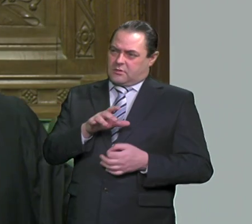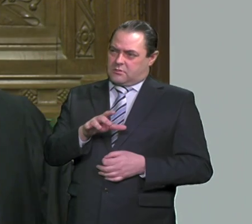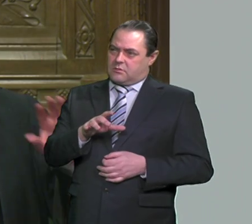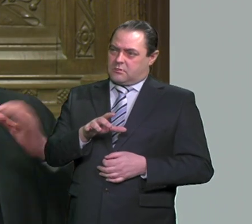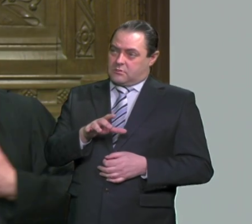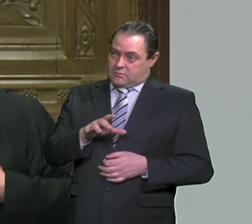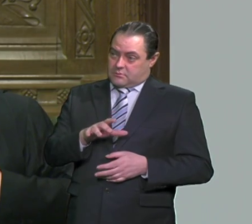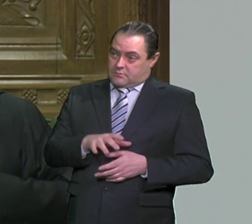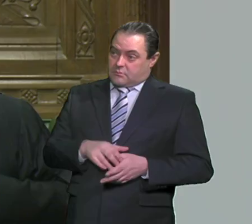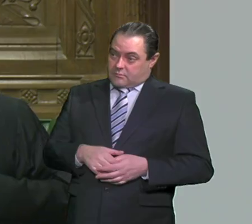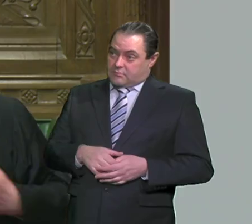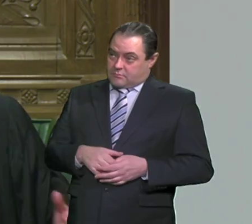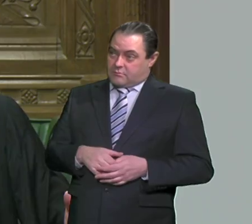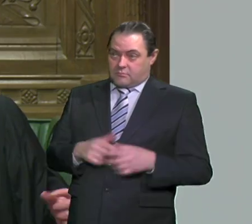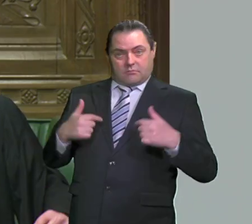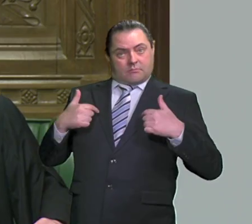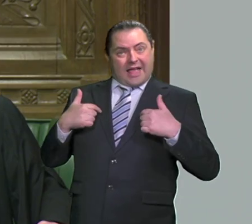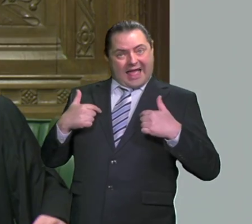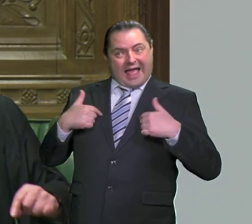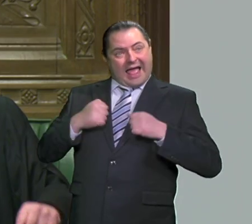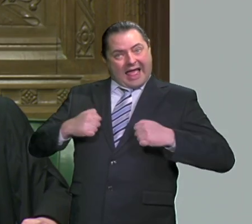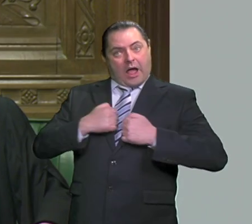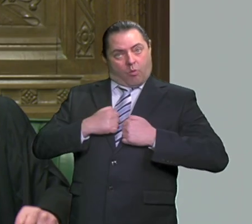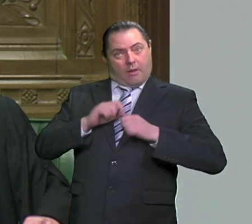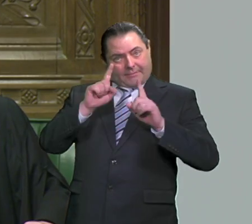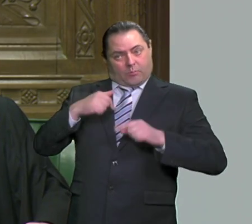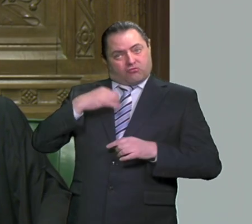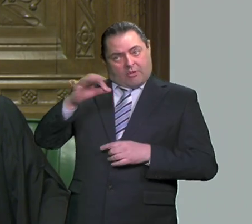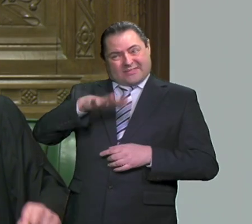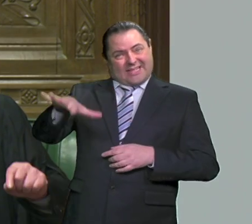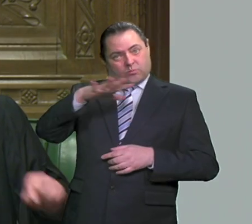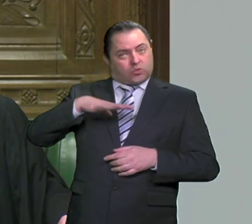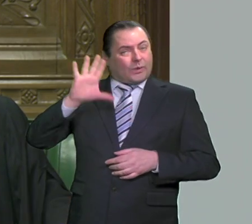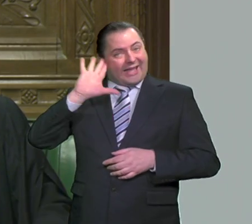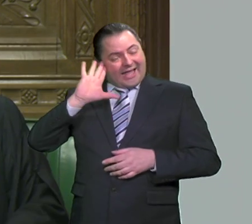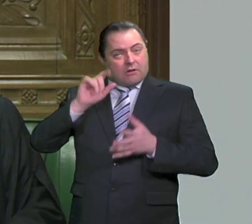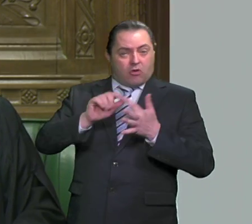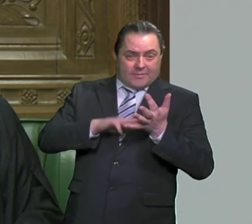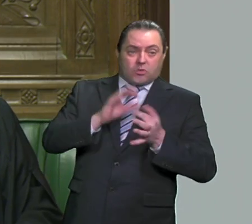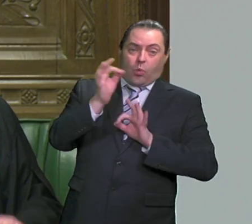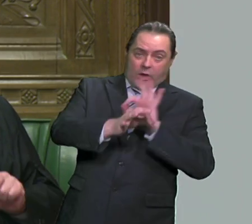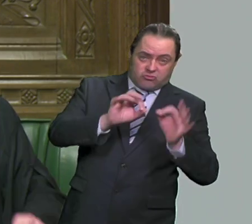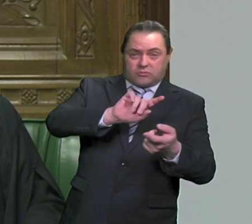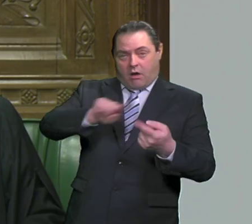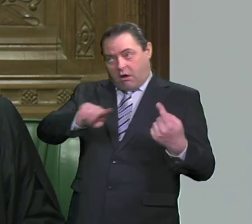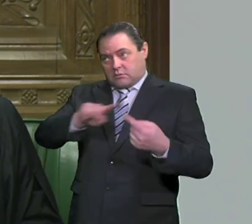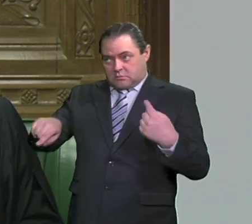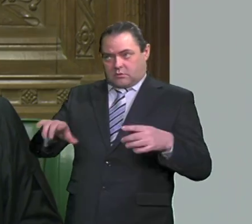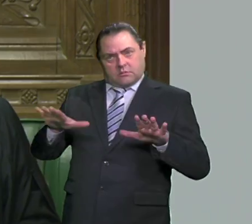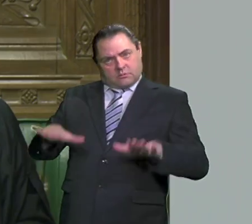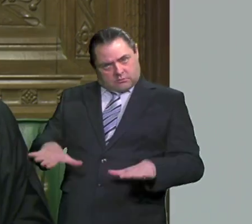Our constituents want to hear Prime Minister’s questions, both the questions and the answers.